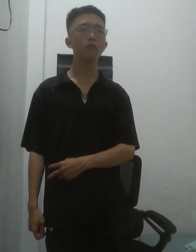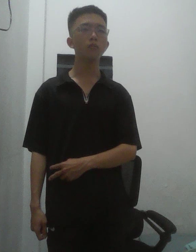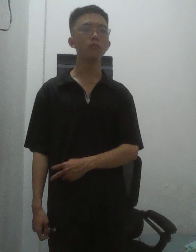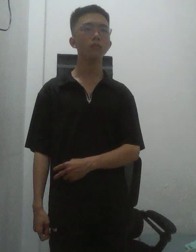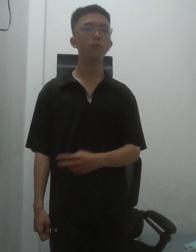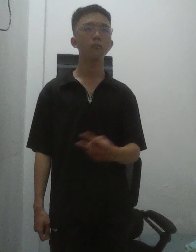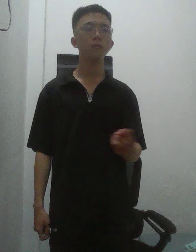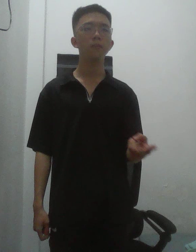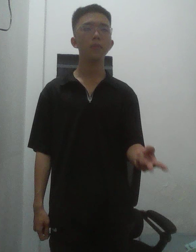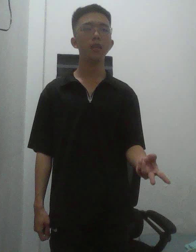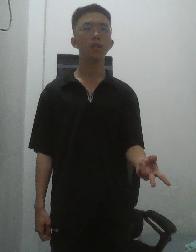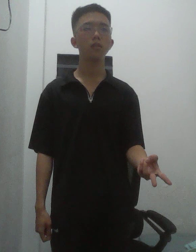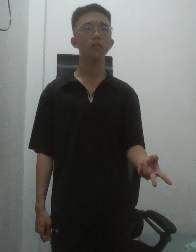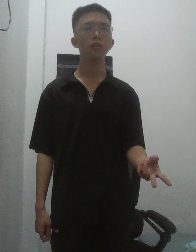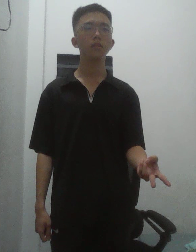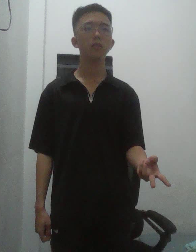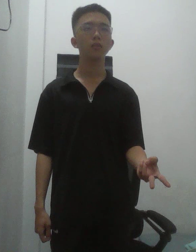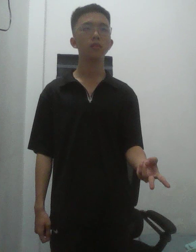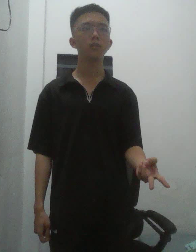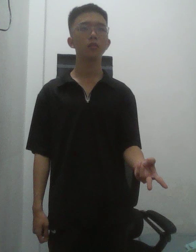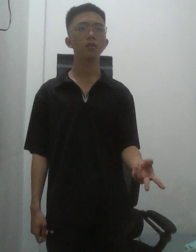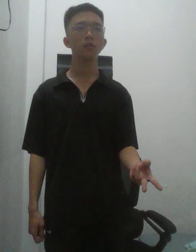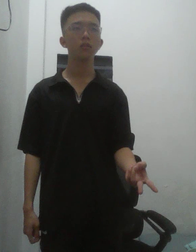it